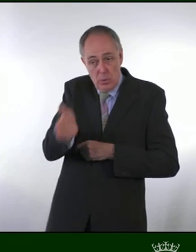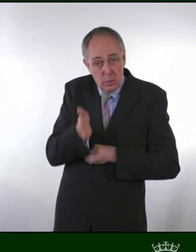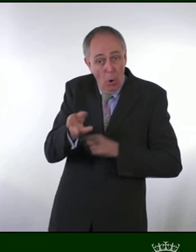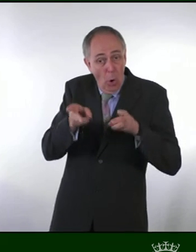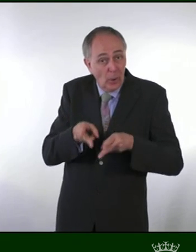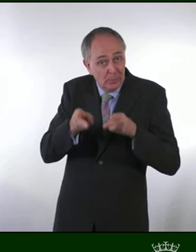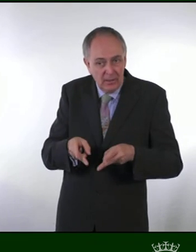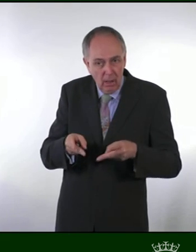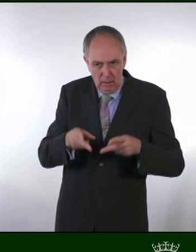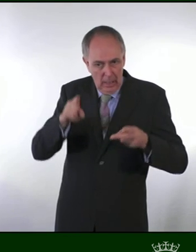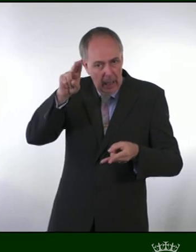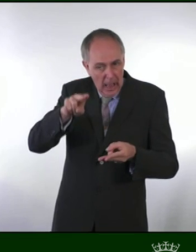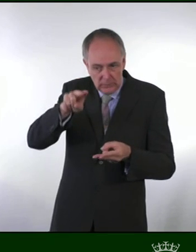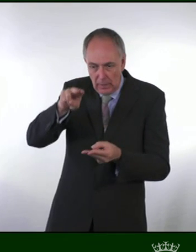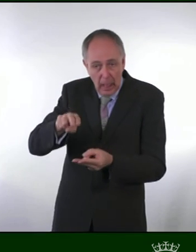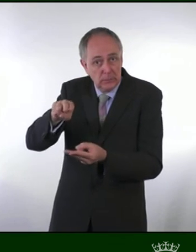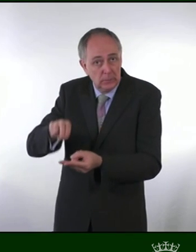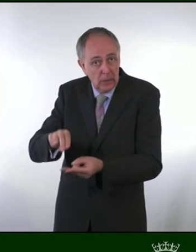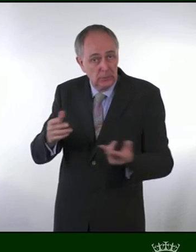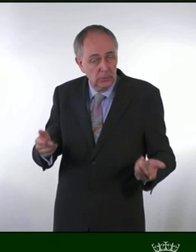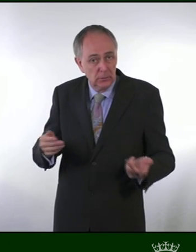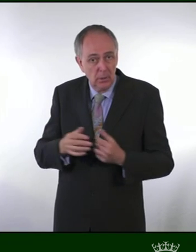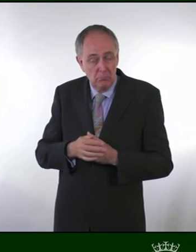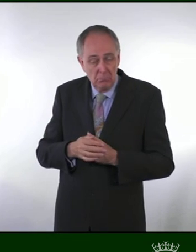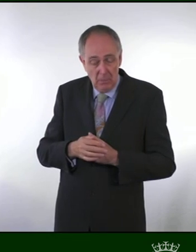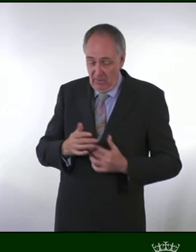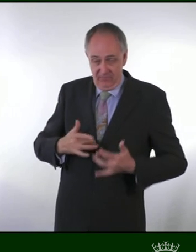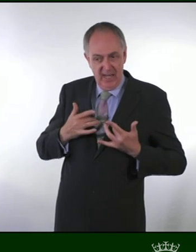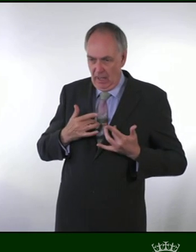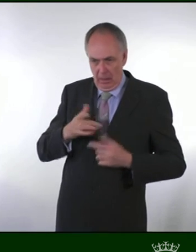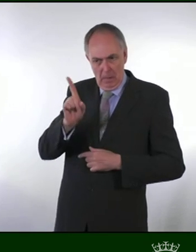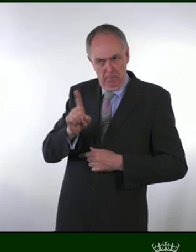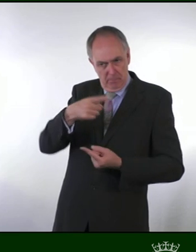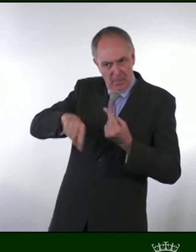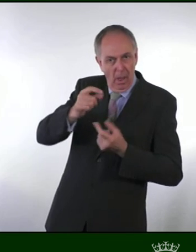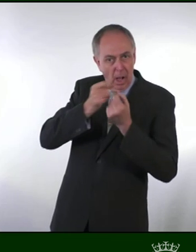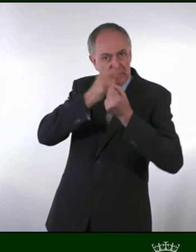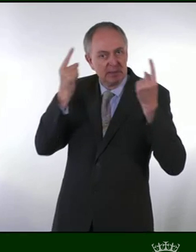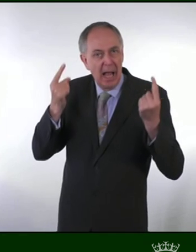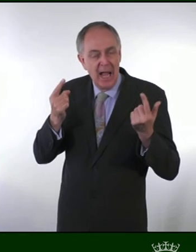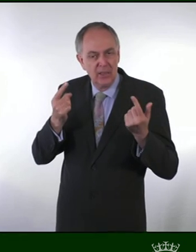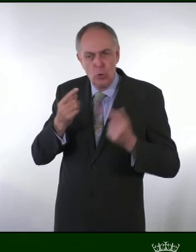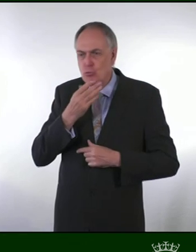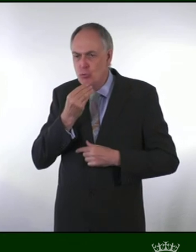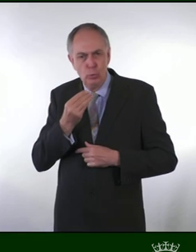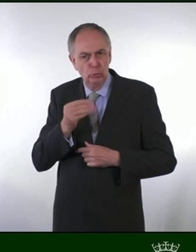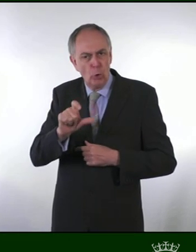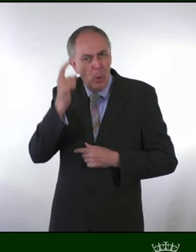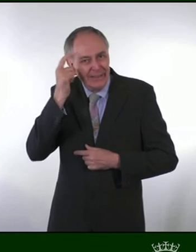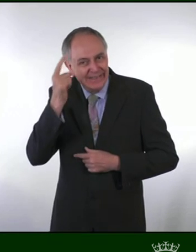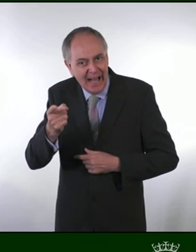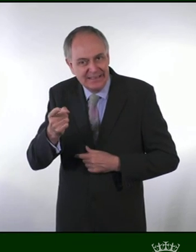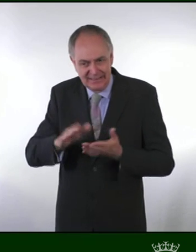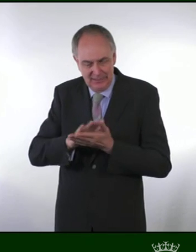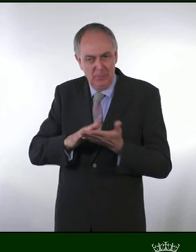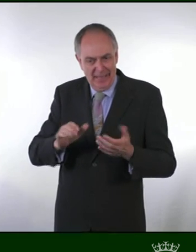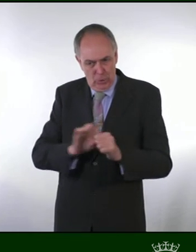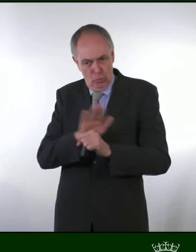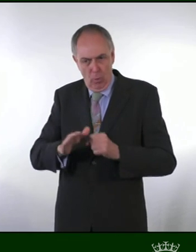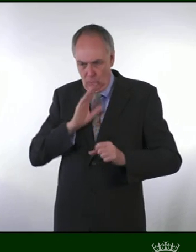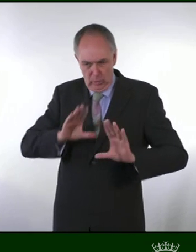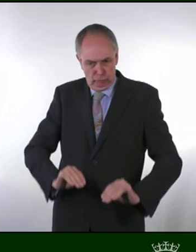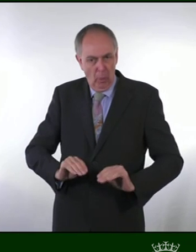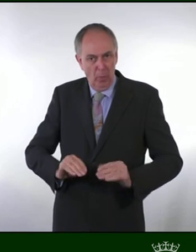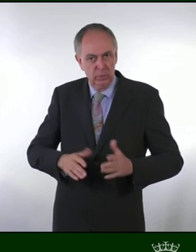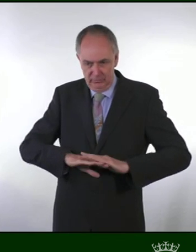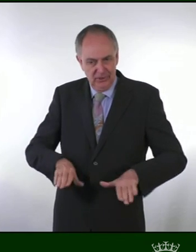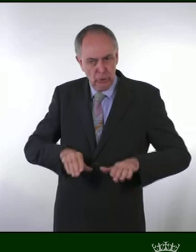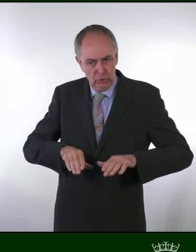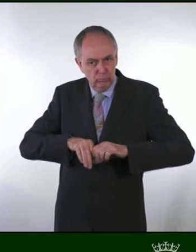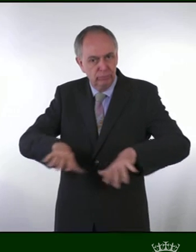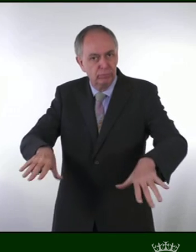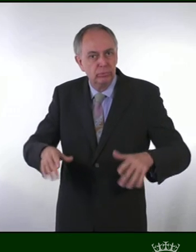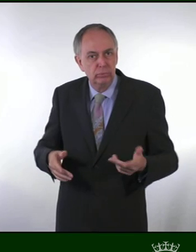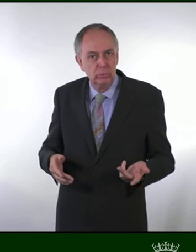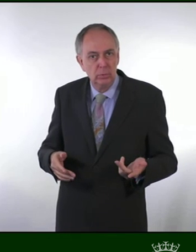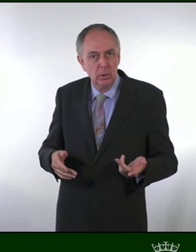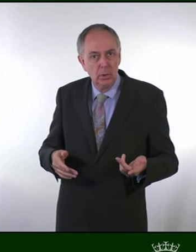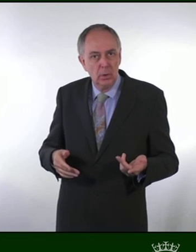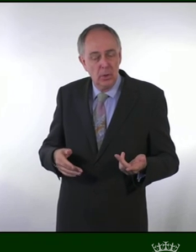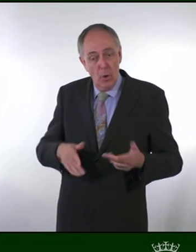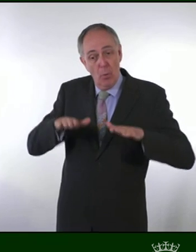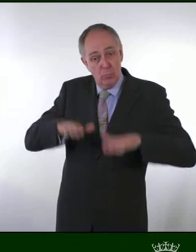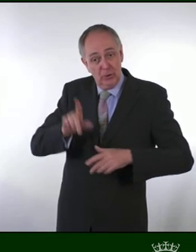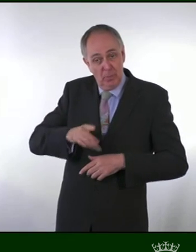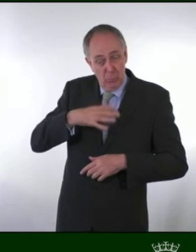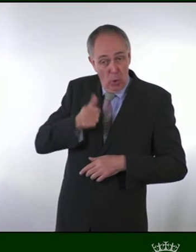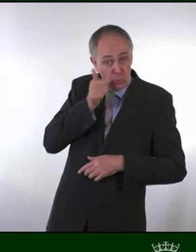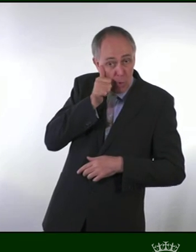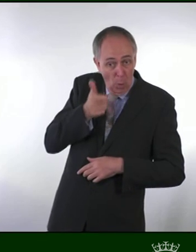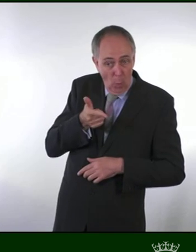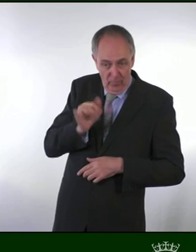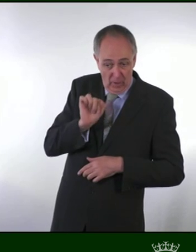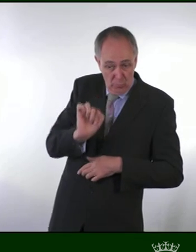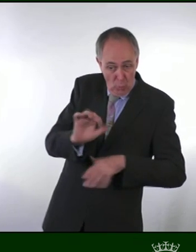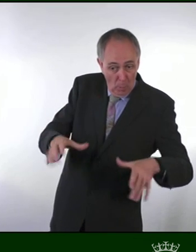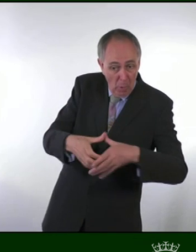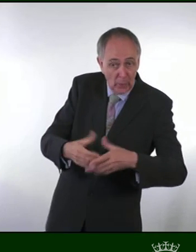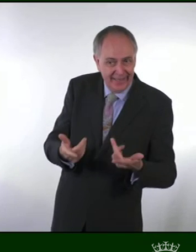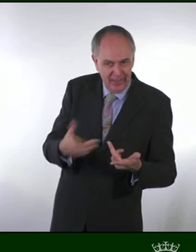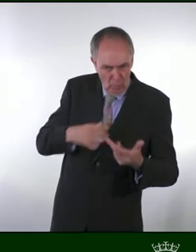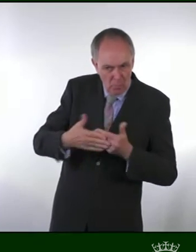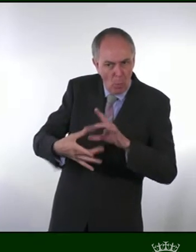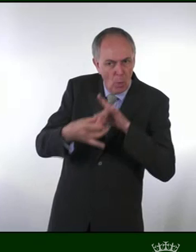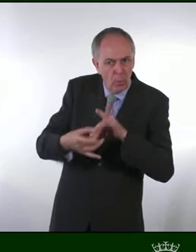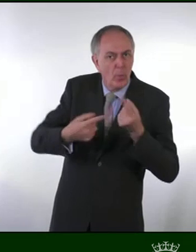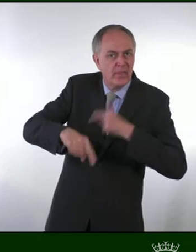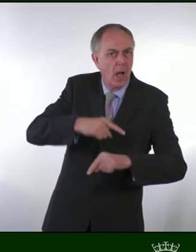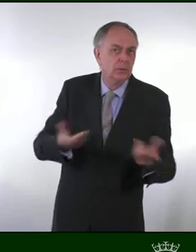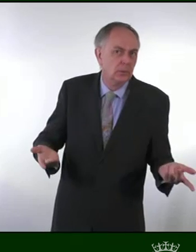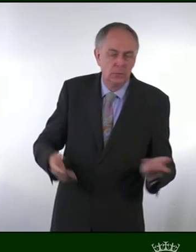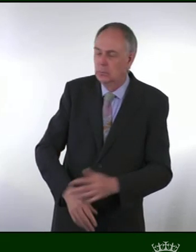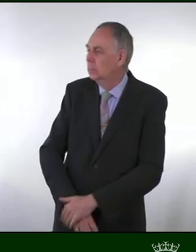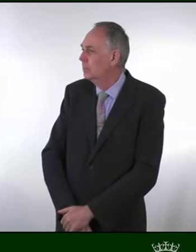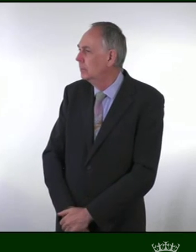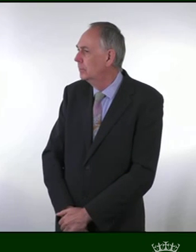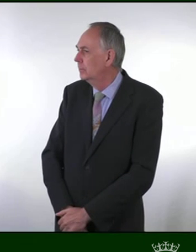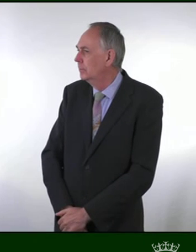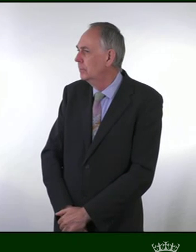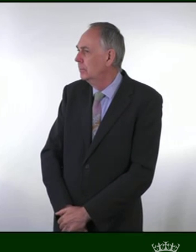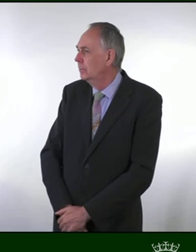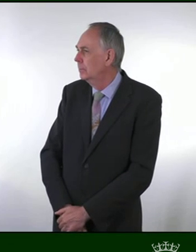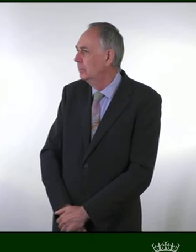I believe that the public understand that, with good British common sense, we will continue to defeat this virus and take this country forward, and what I think the country would like to hear from him is more signs of co-operation in that endeavour.